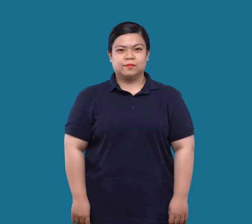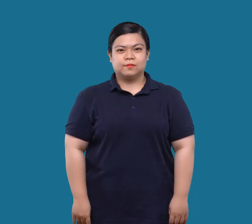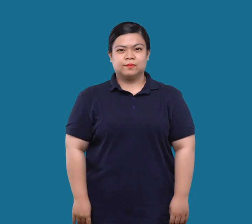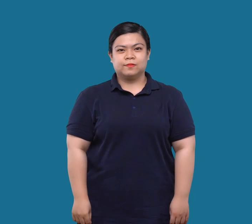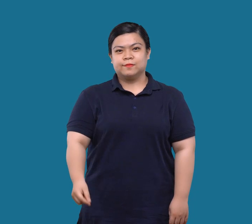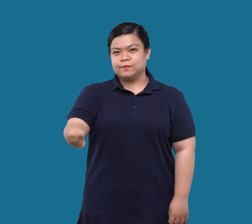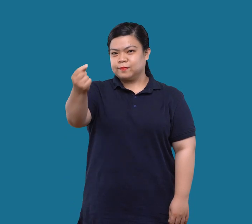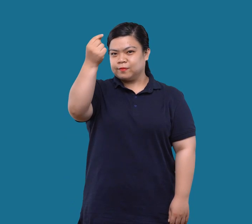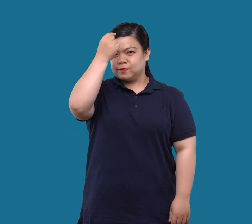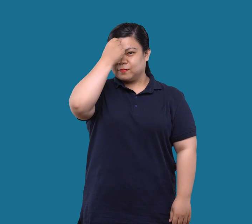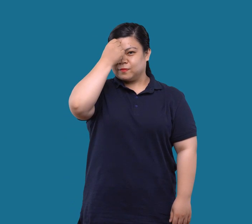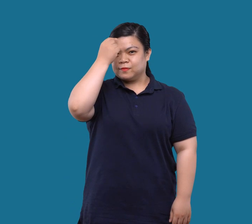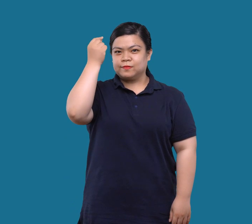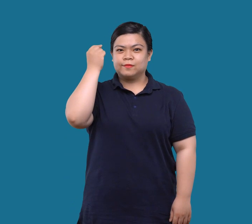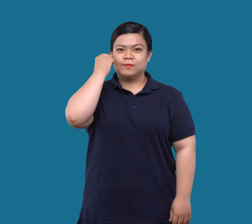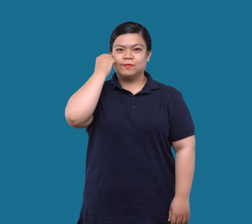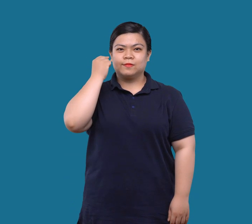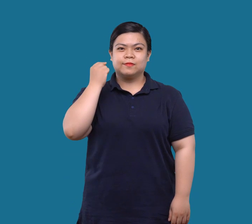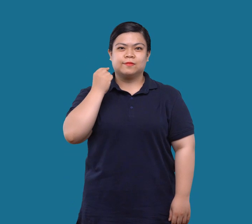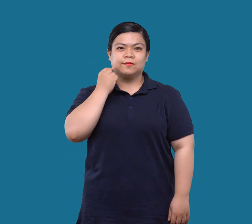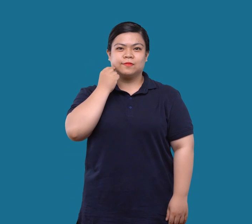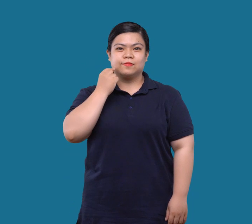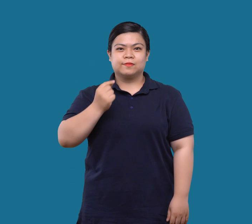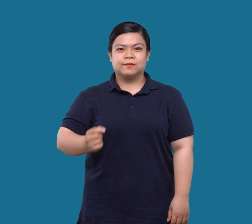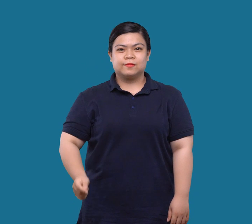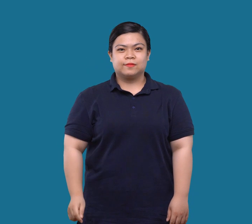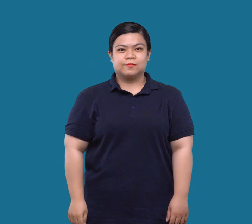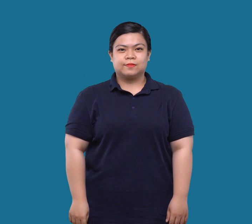châm cứu